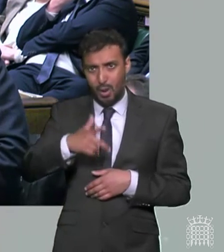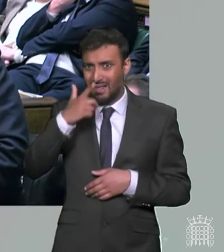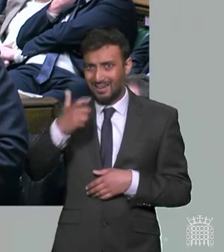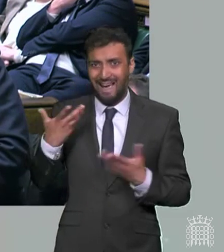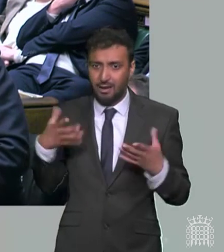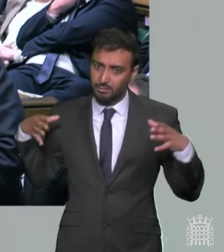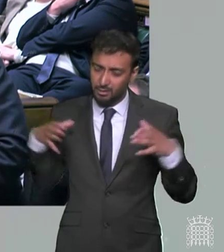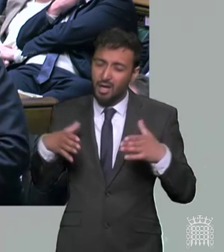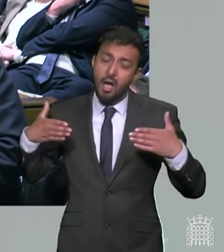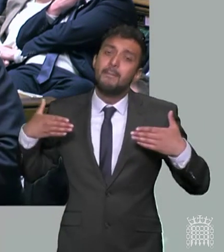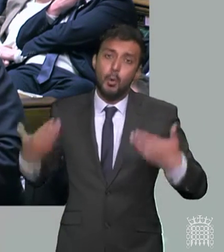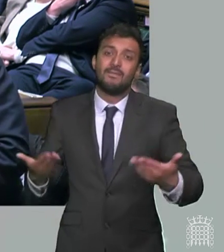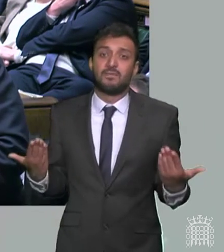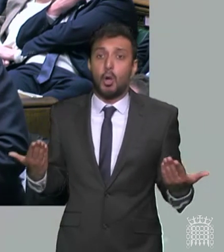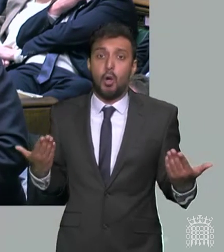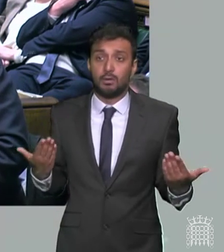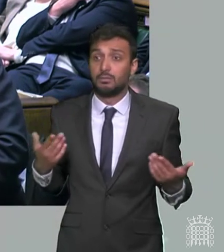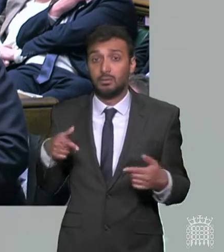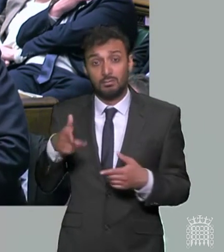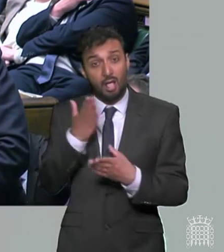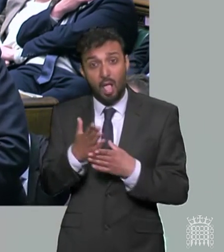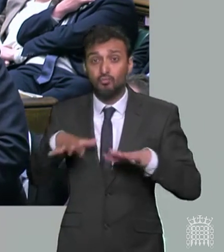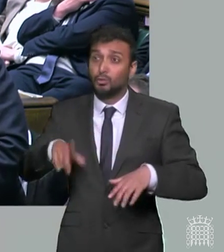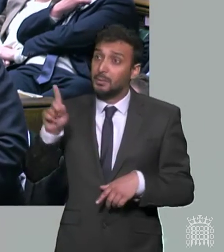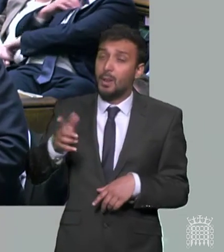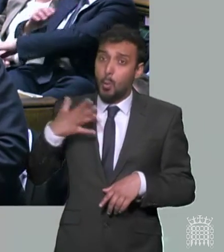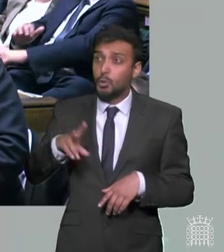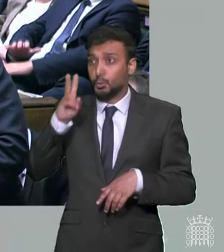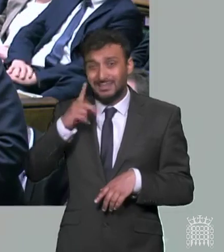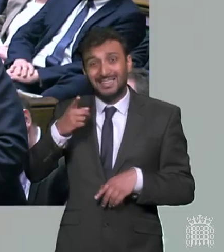That, I think, is what the people of this country want to see above all.